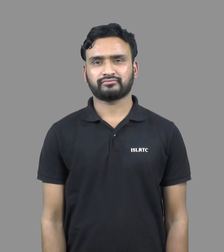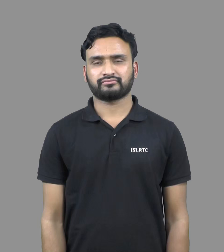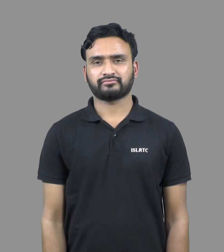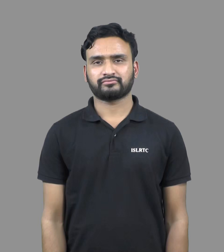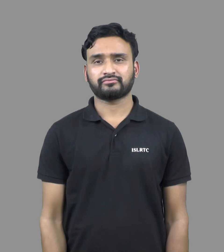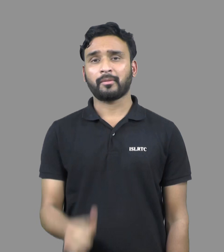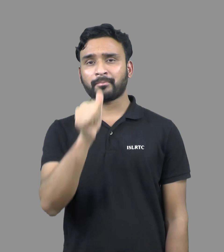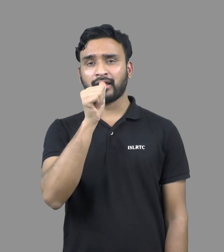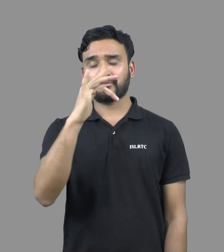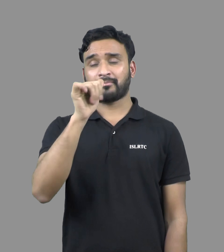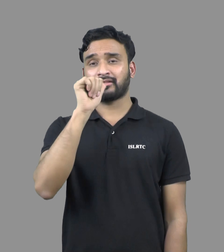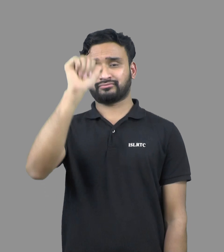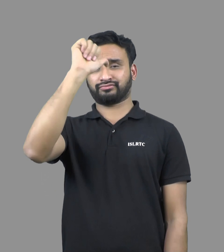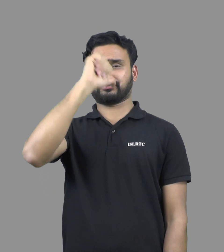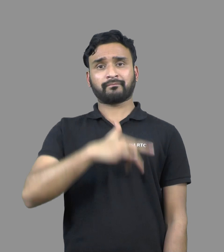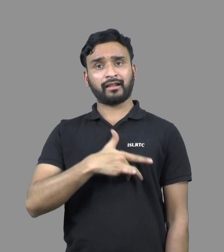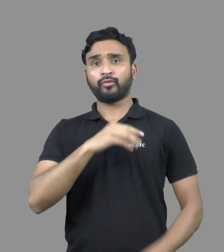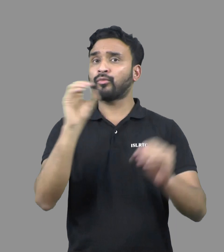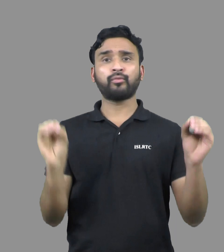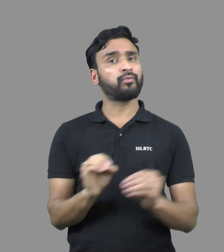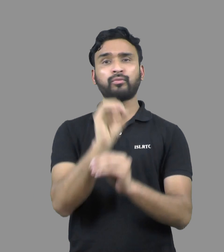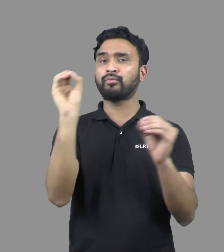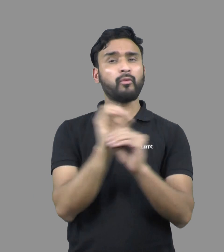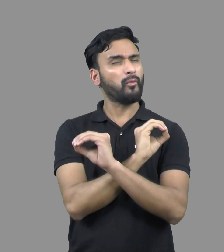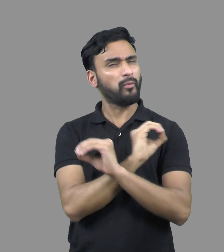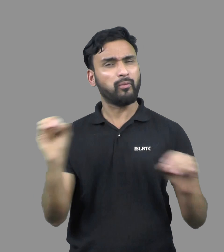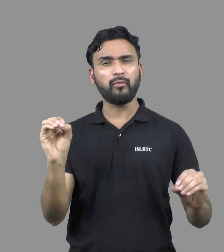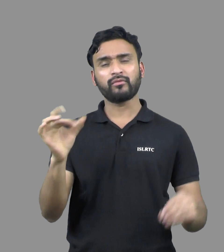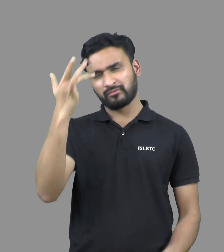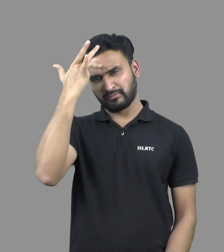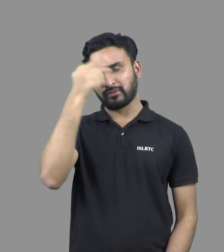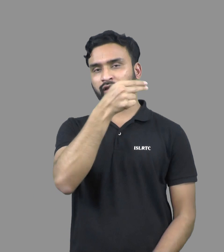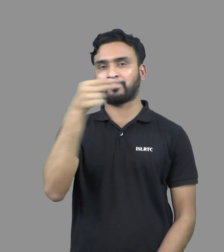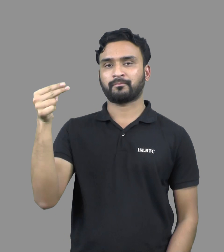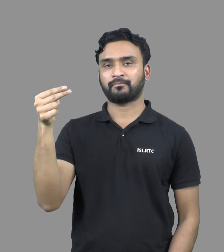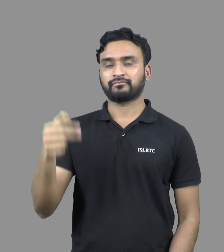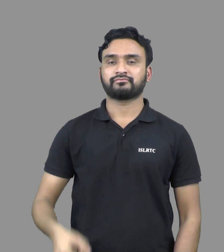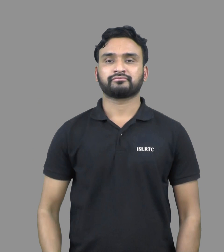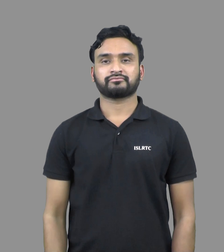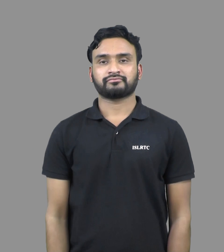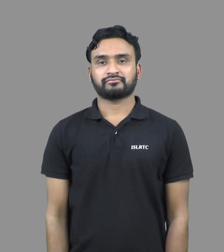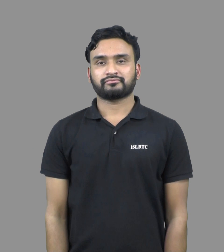Adipsia